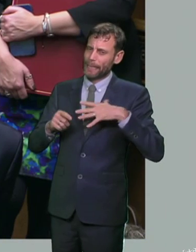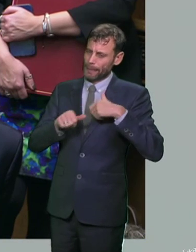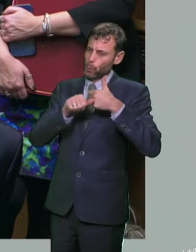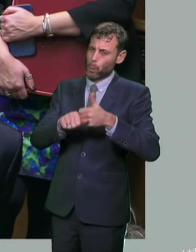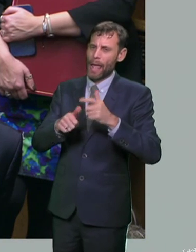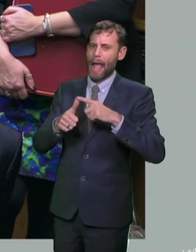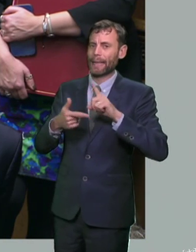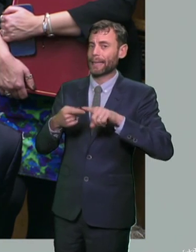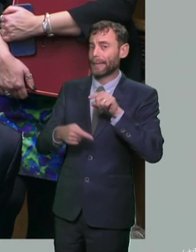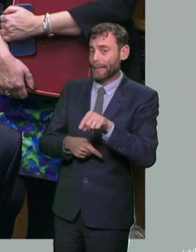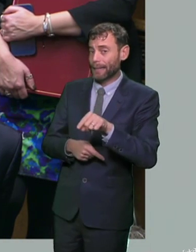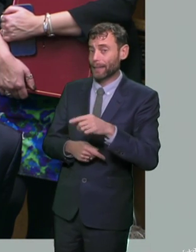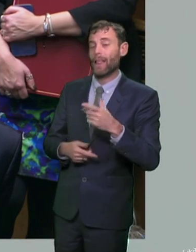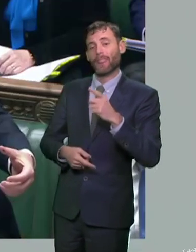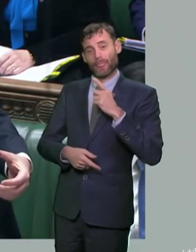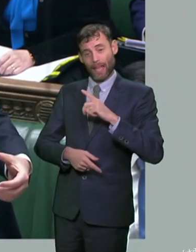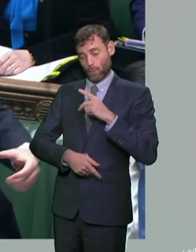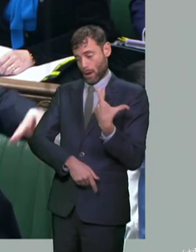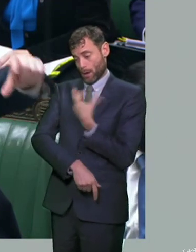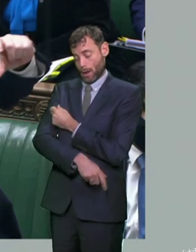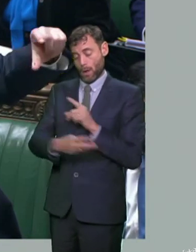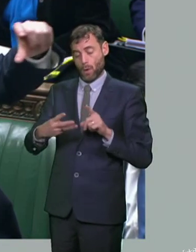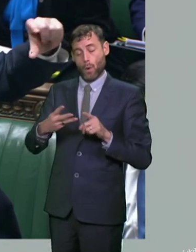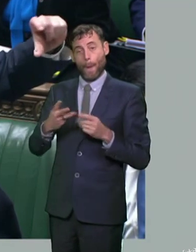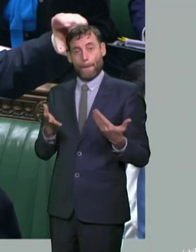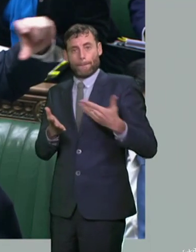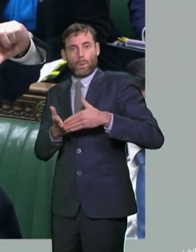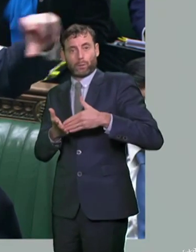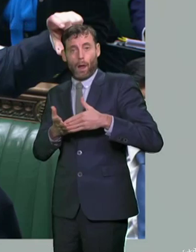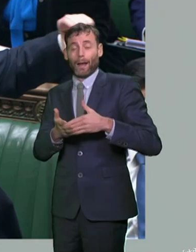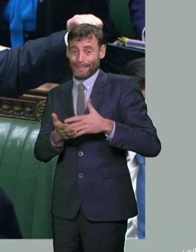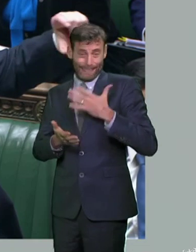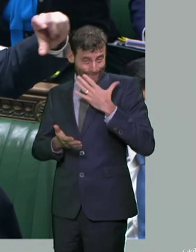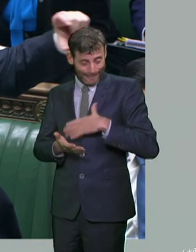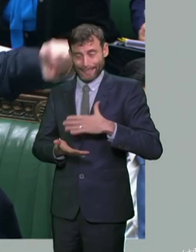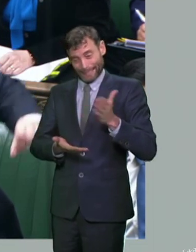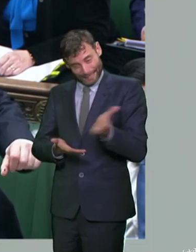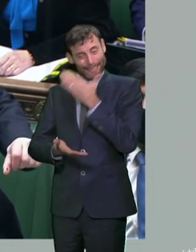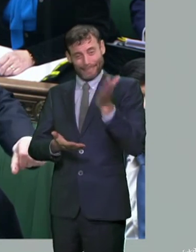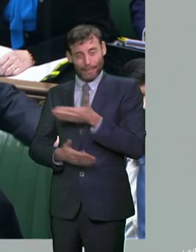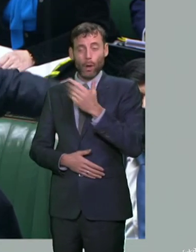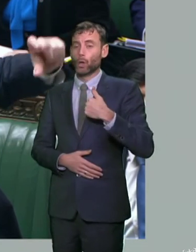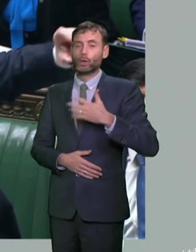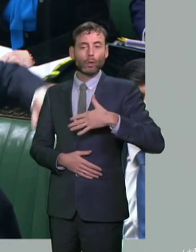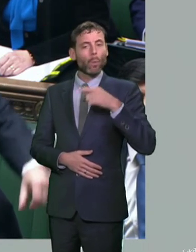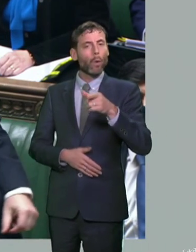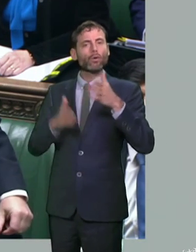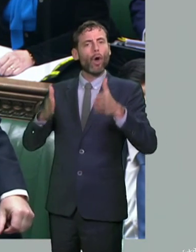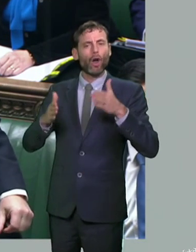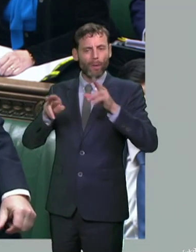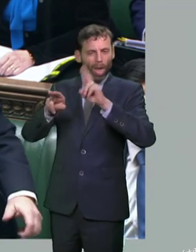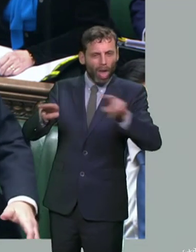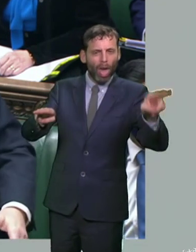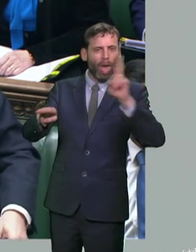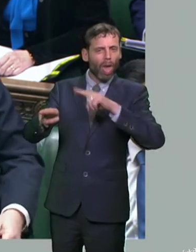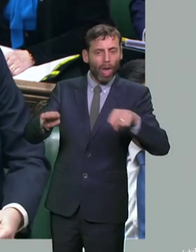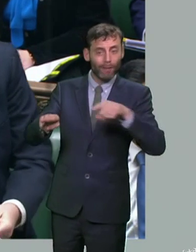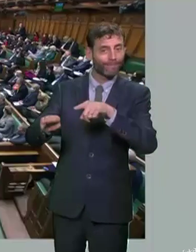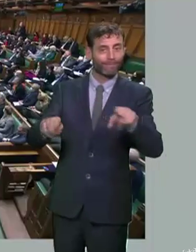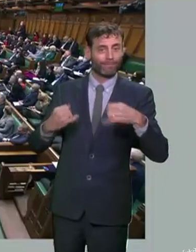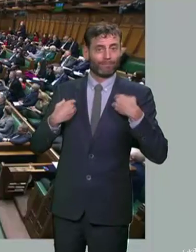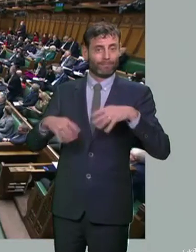It is also a reason why the booster programme is so vital, because we do not want those beds filled with covid patients and we do not want delayed discharges either.